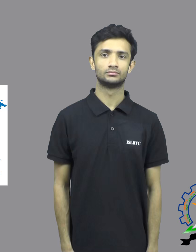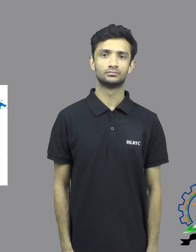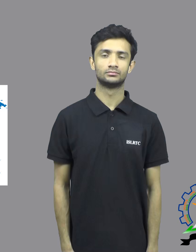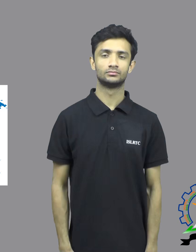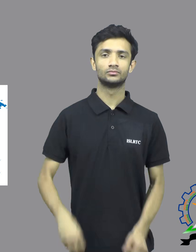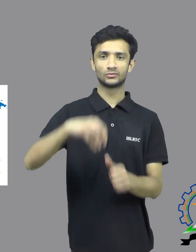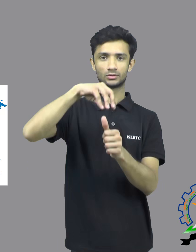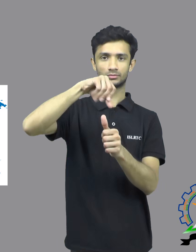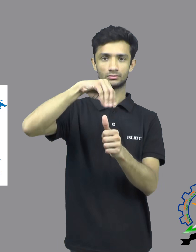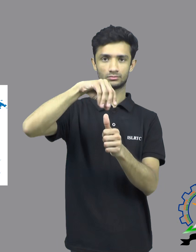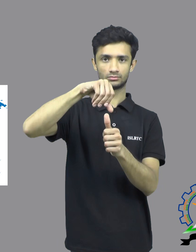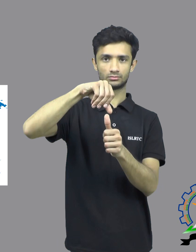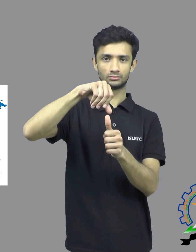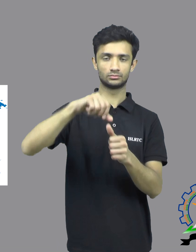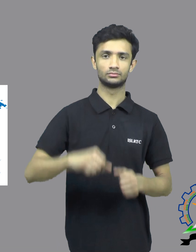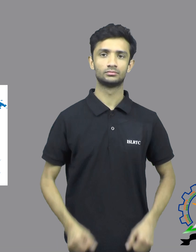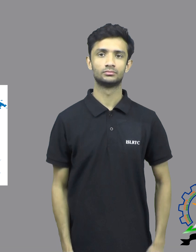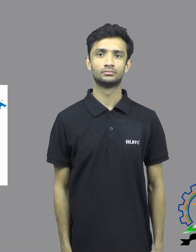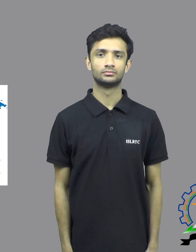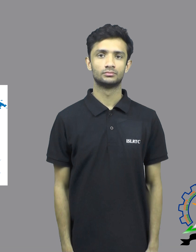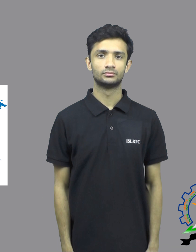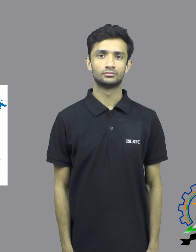Armenia